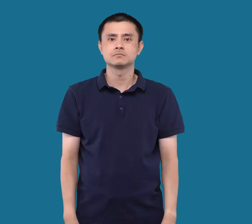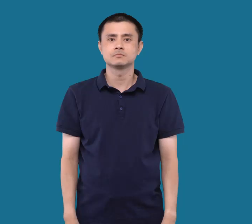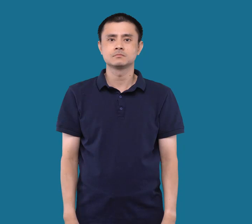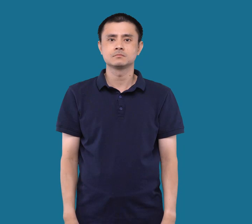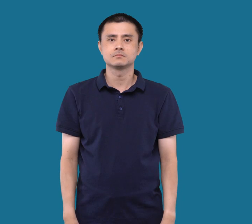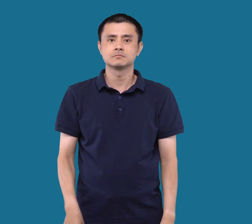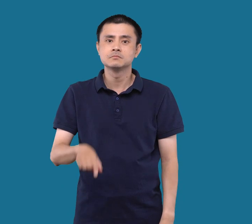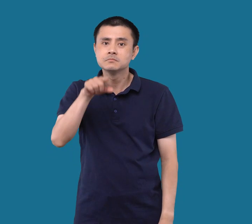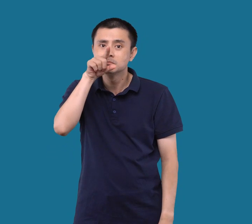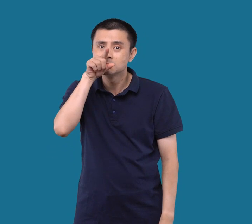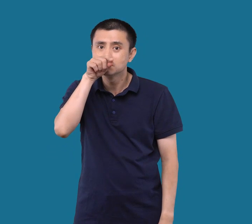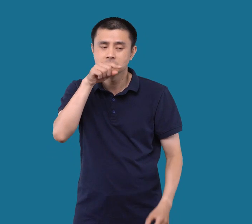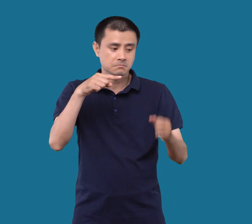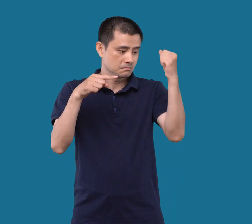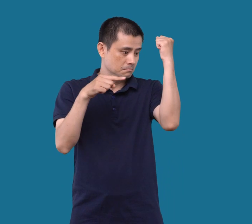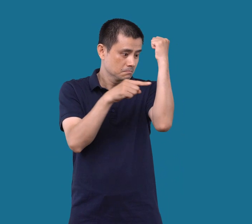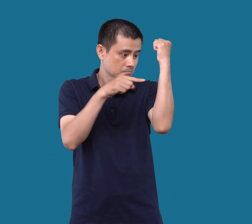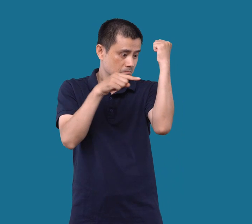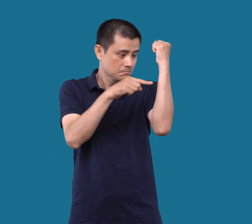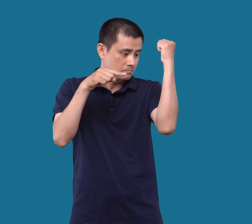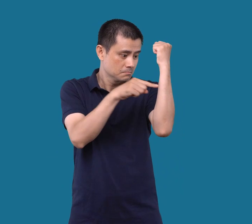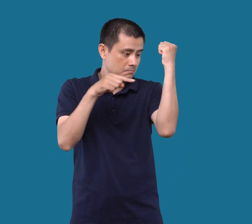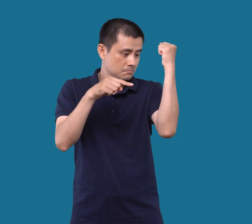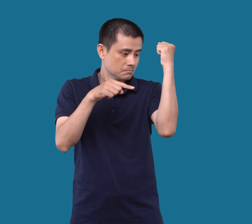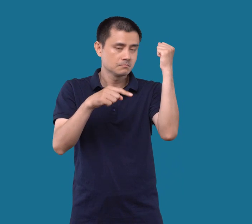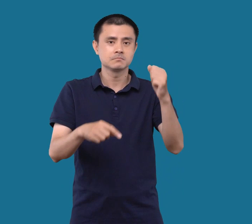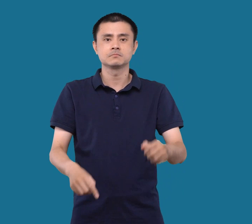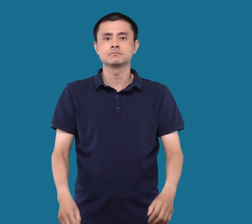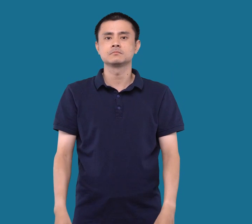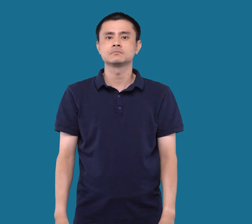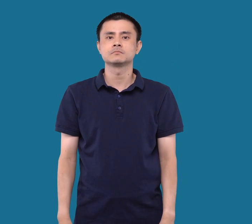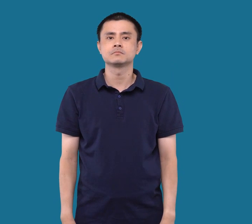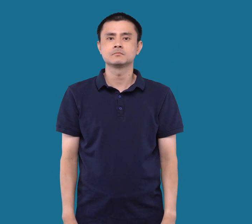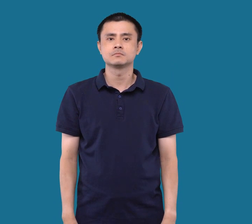chim gõ kiến